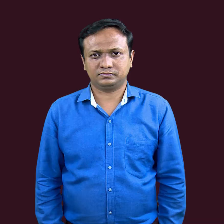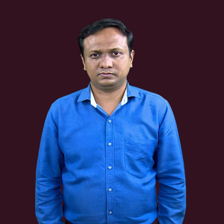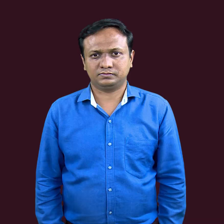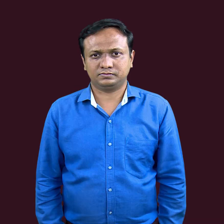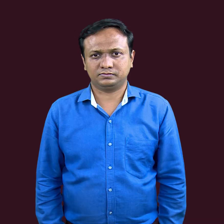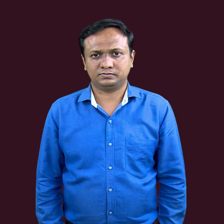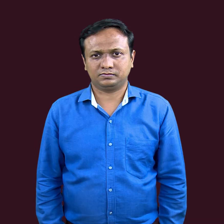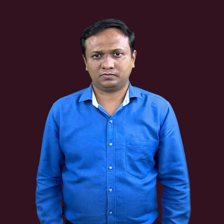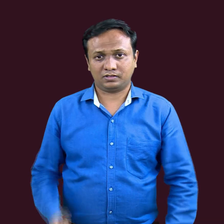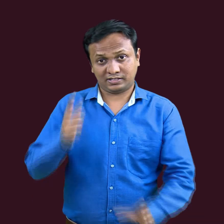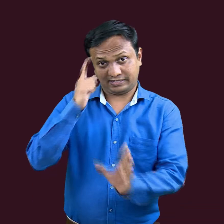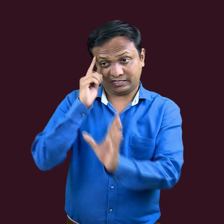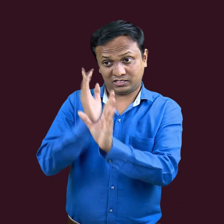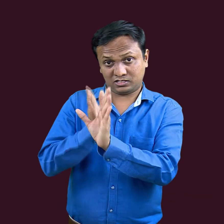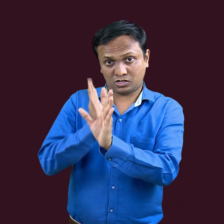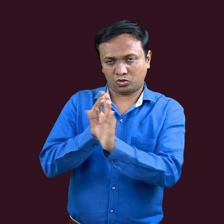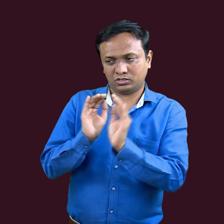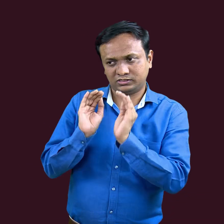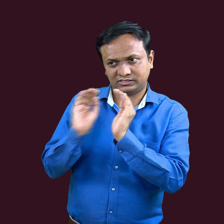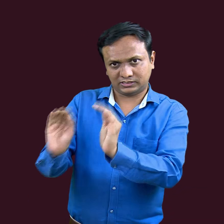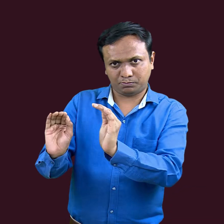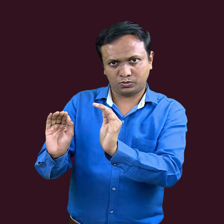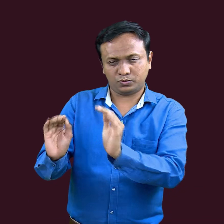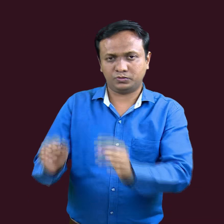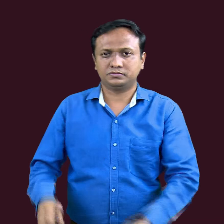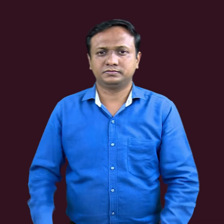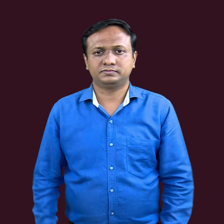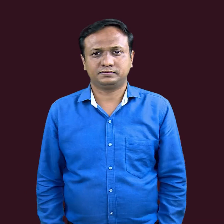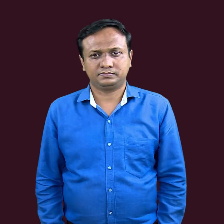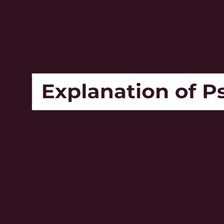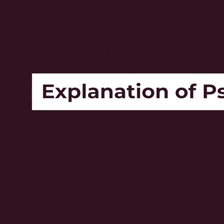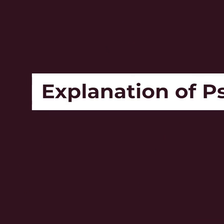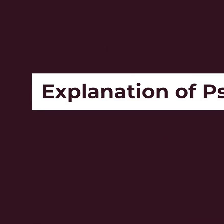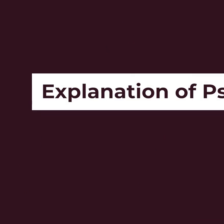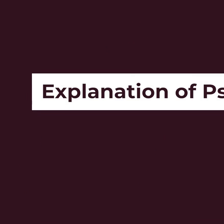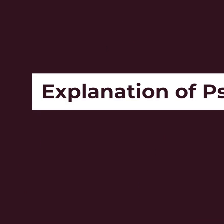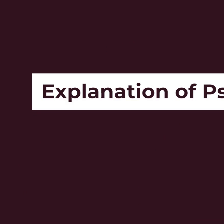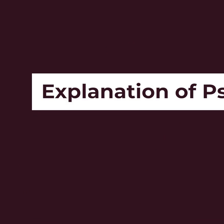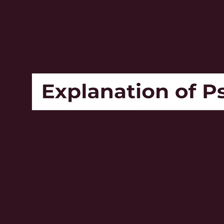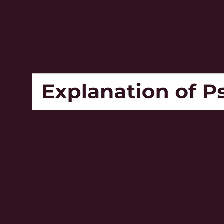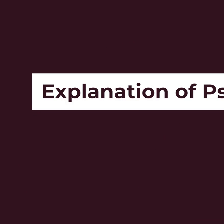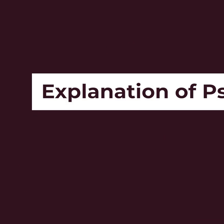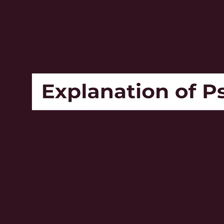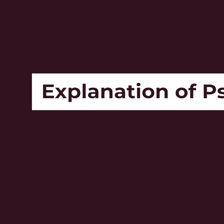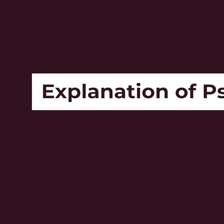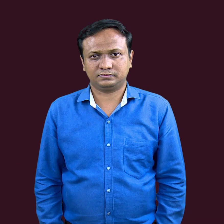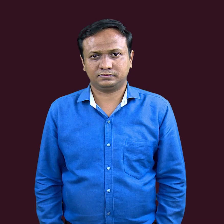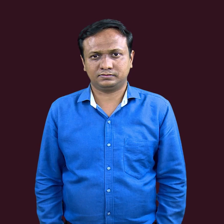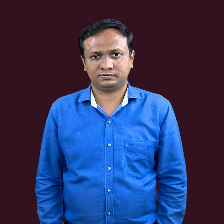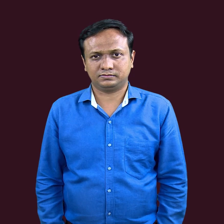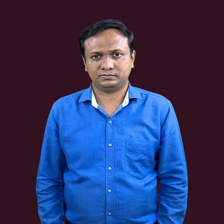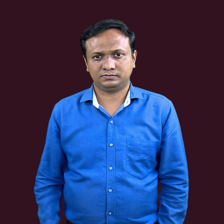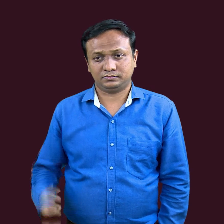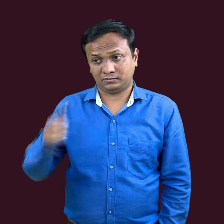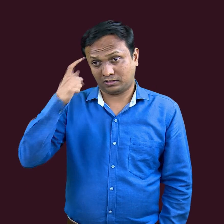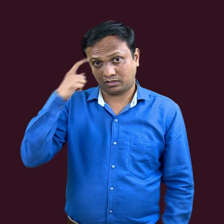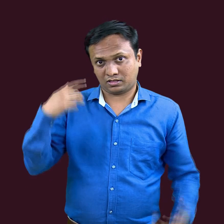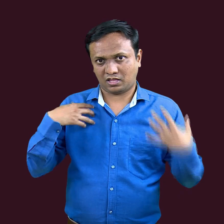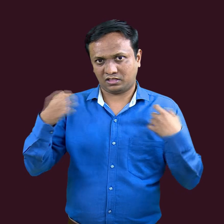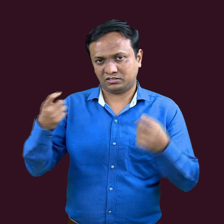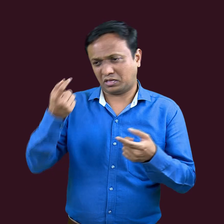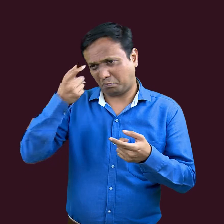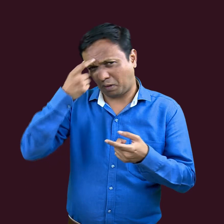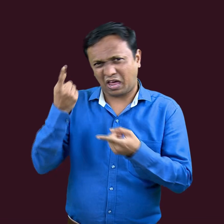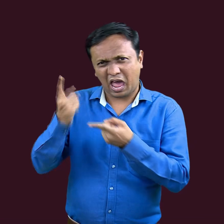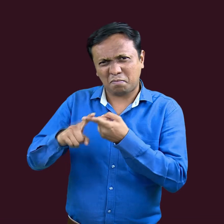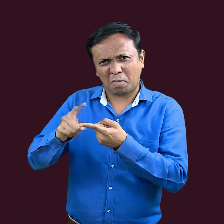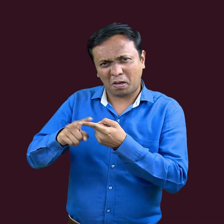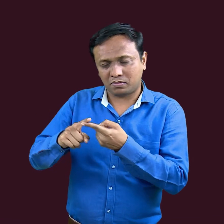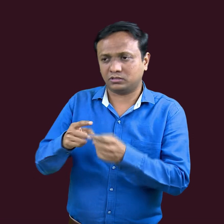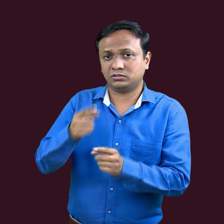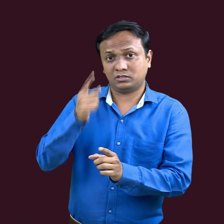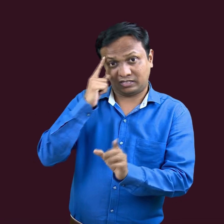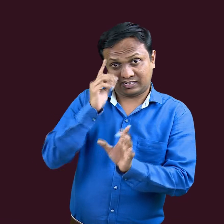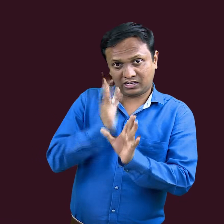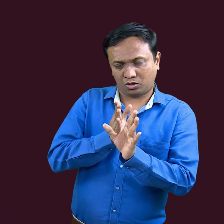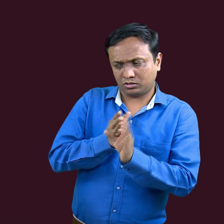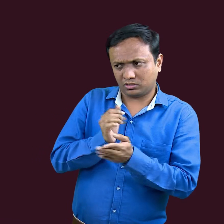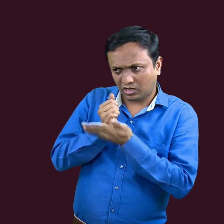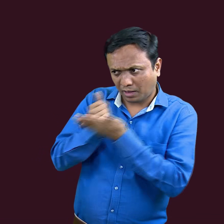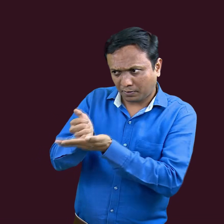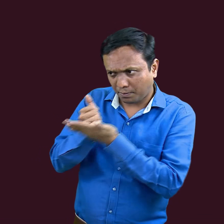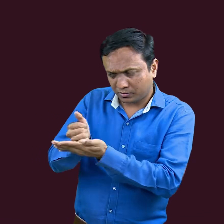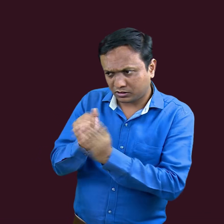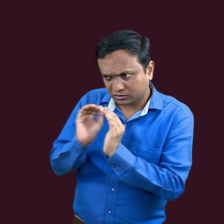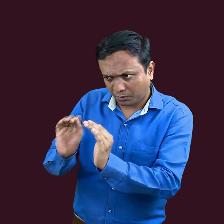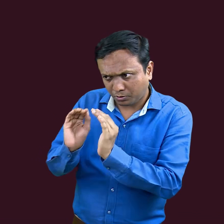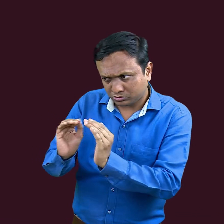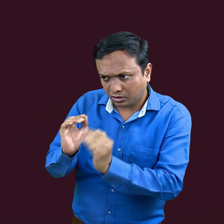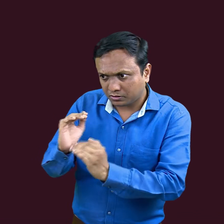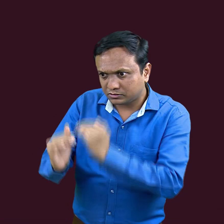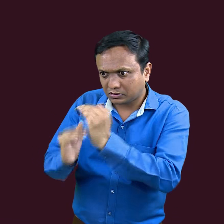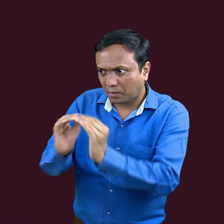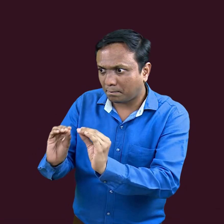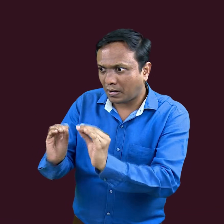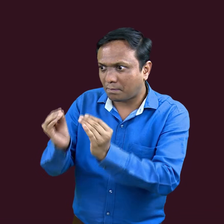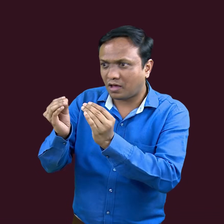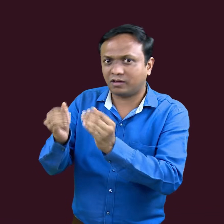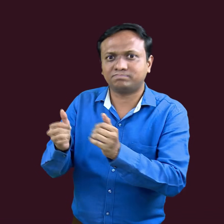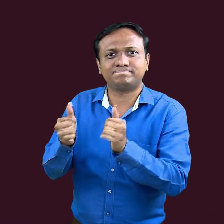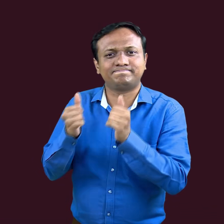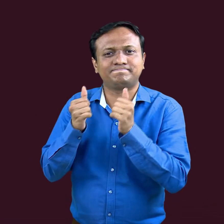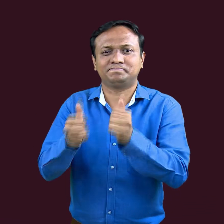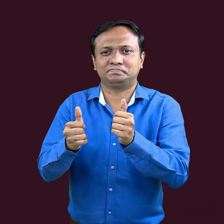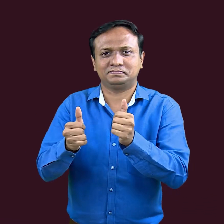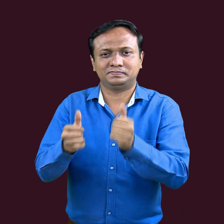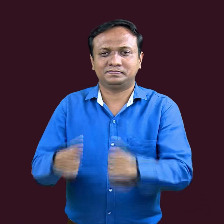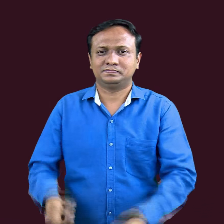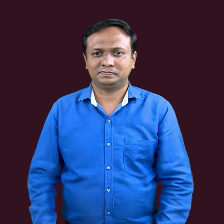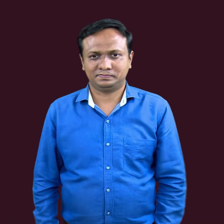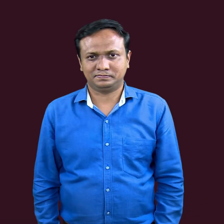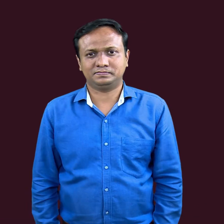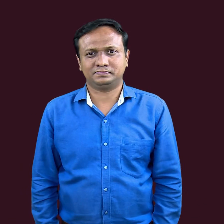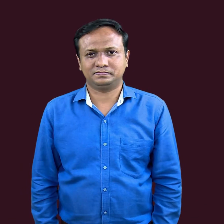Psychosocial Support